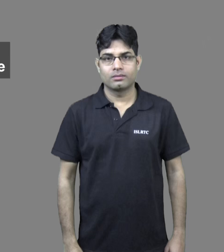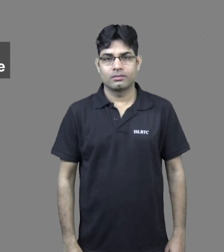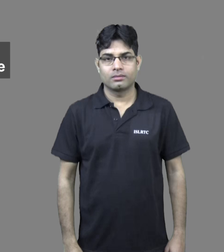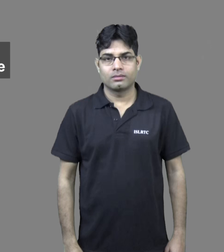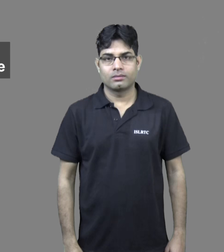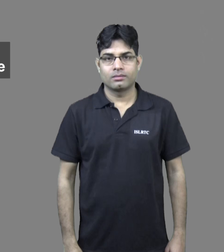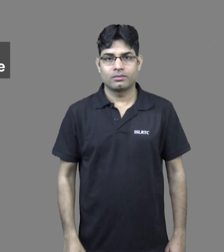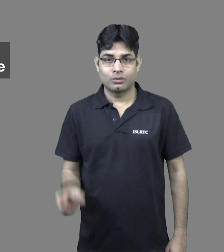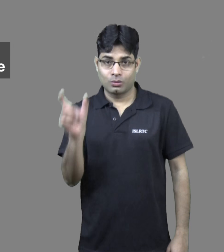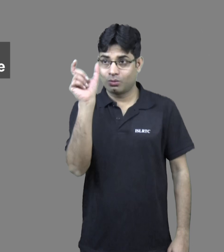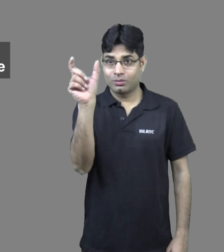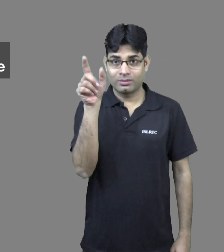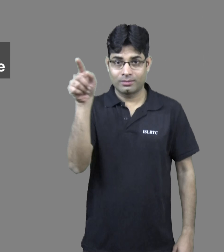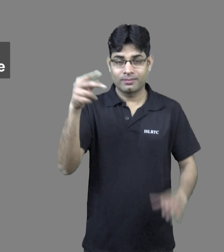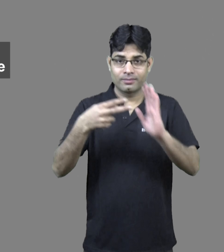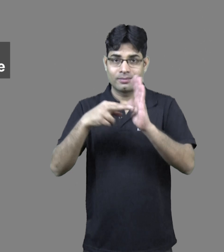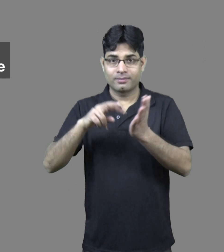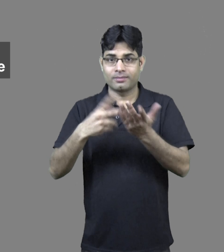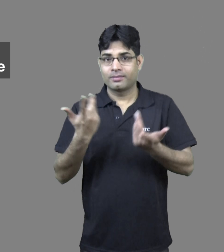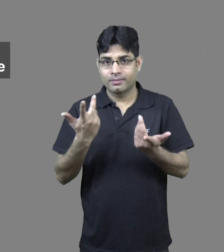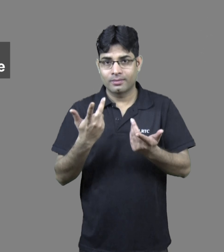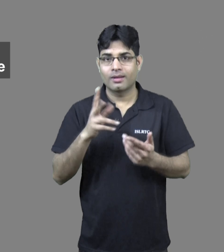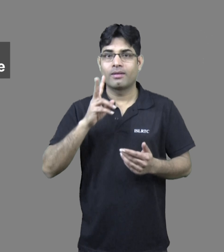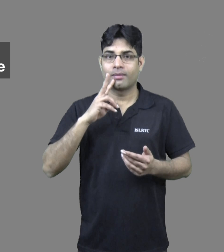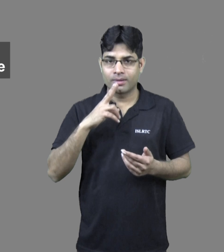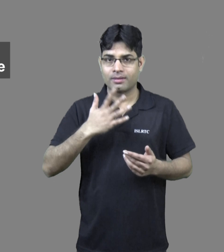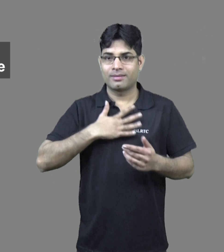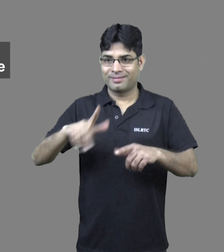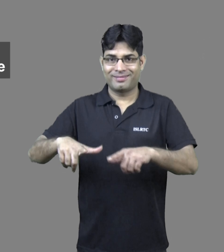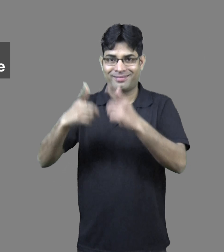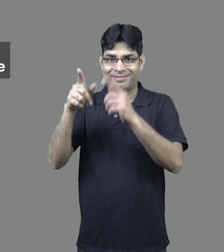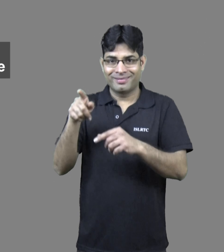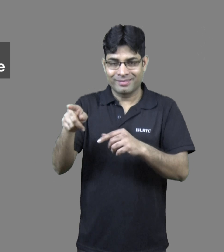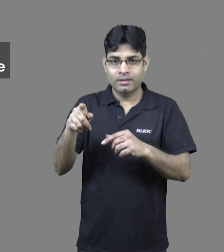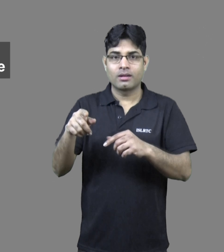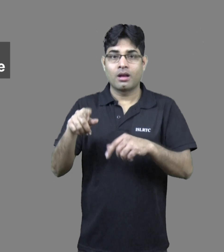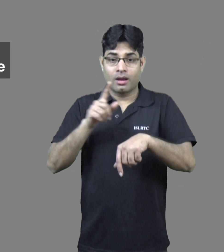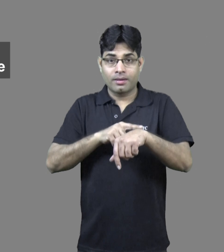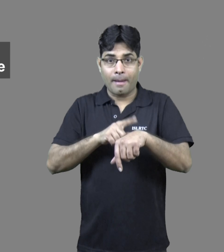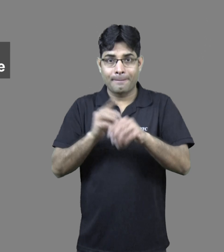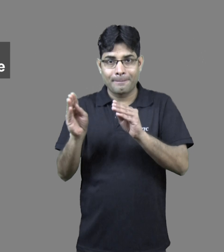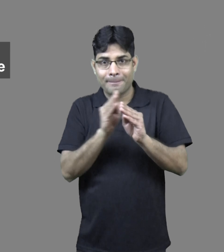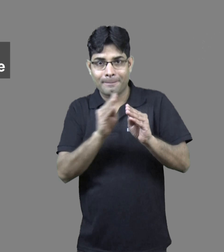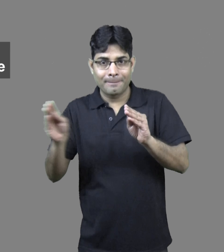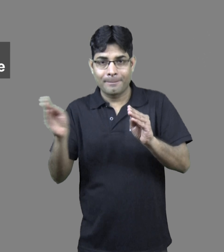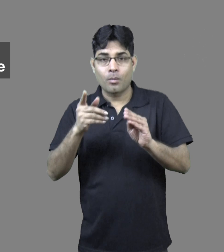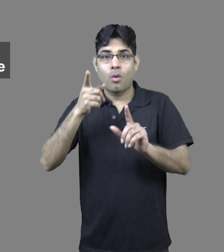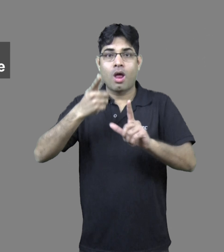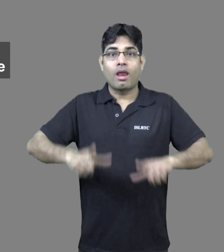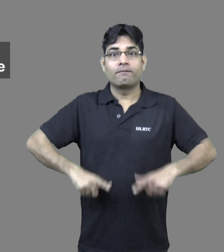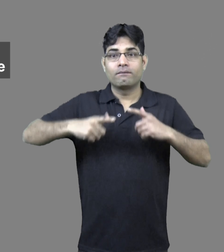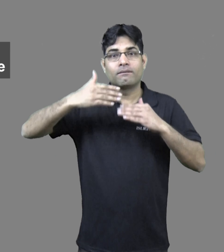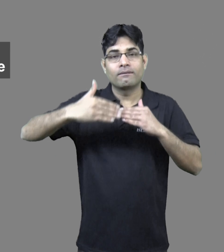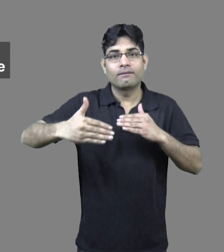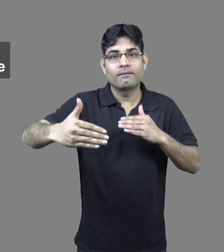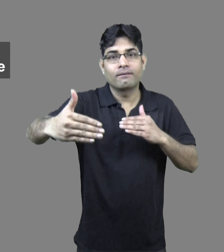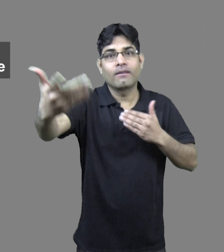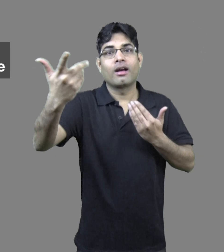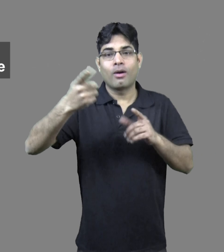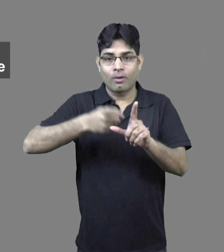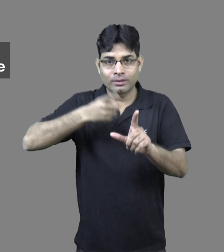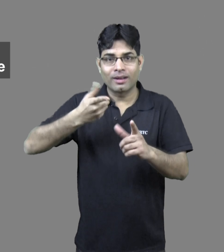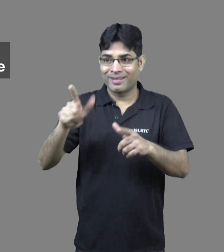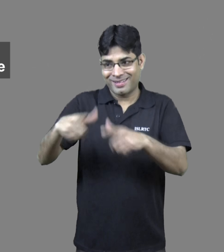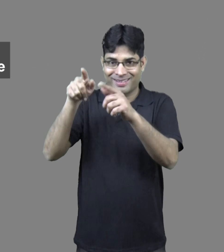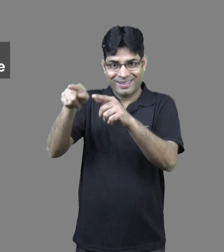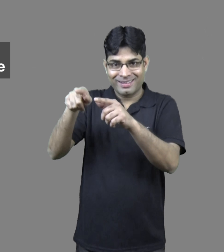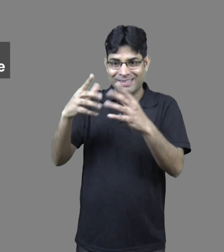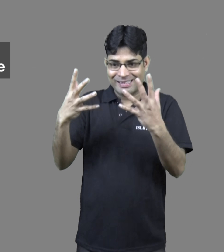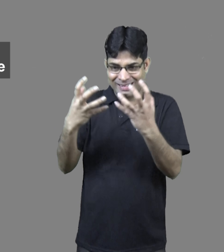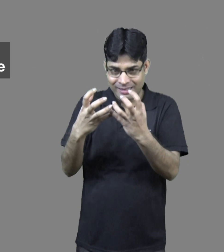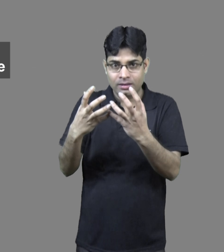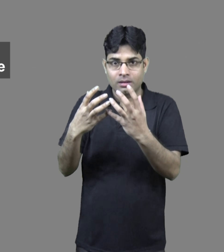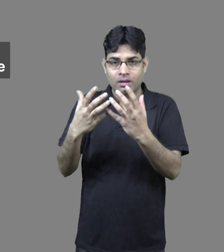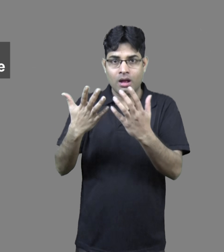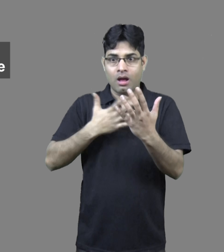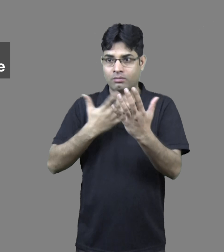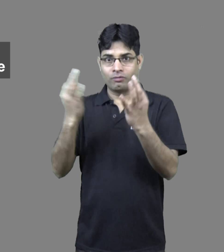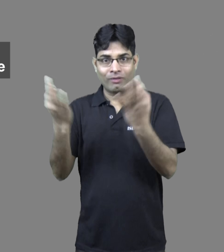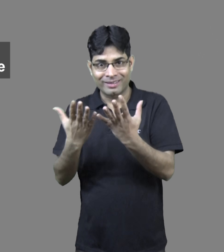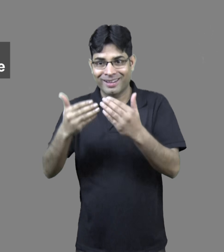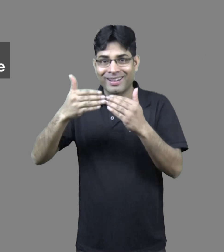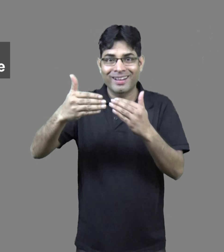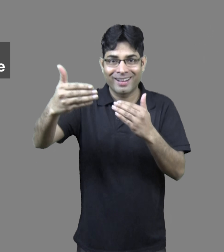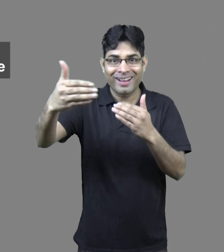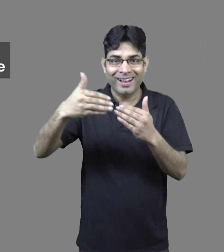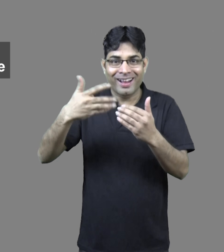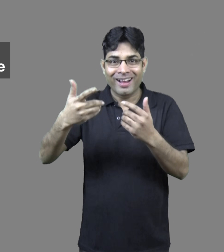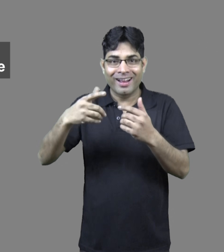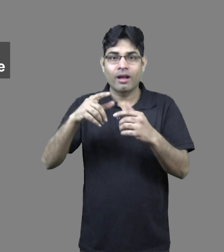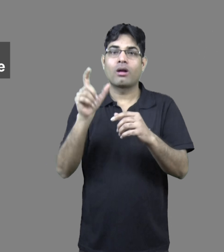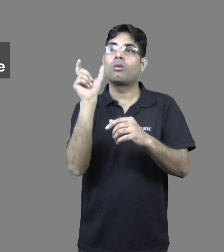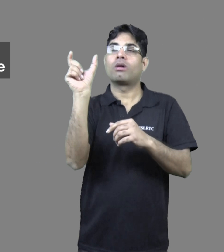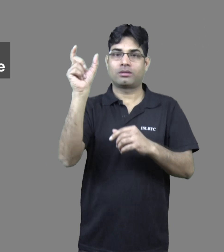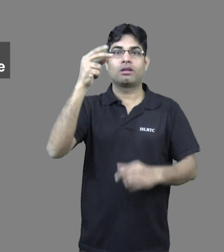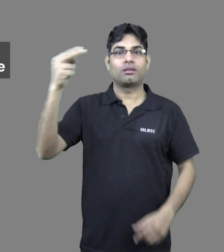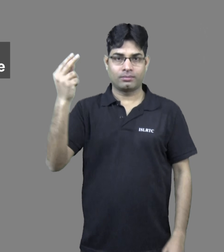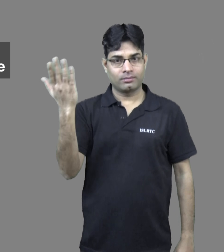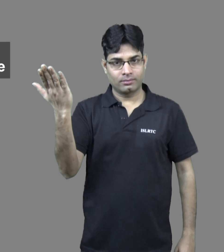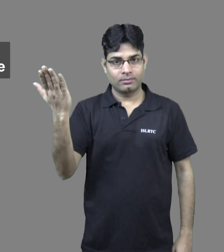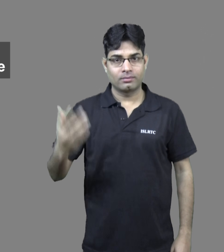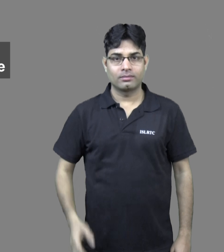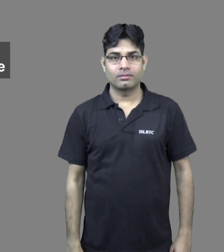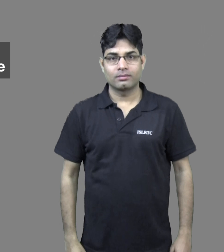Classification Based on Life Cycle